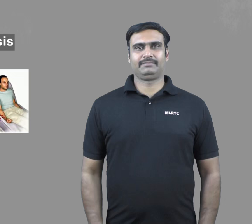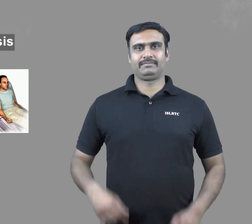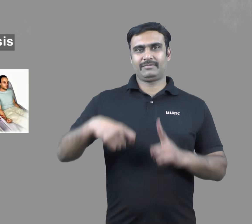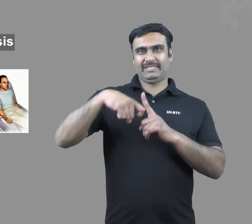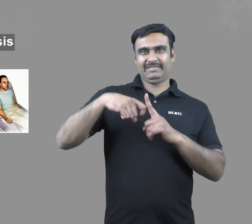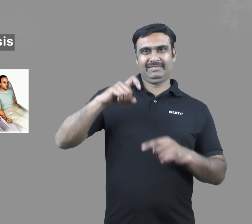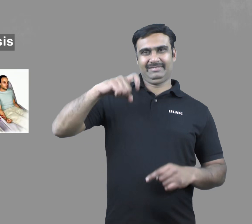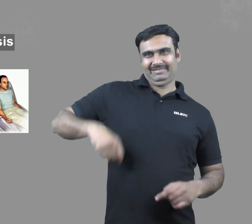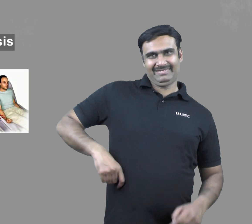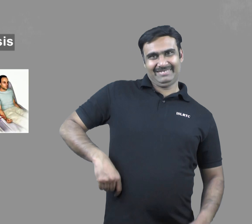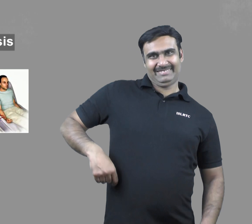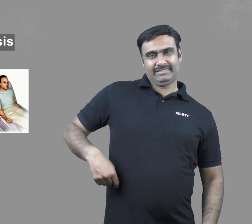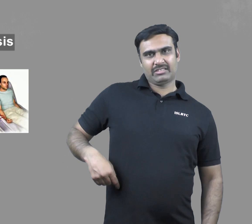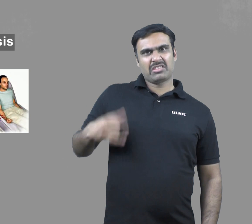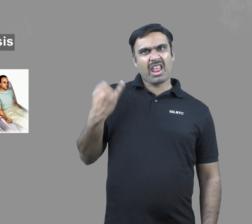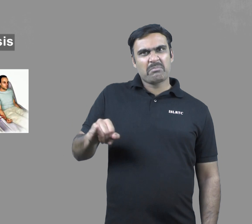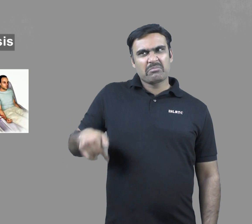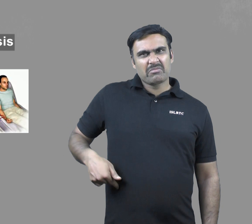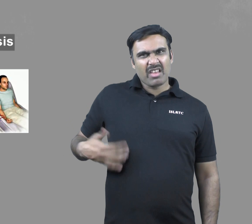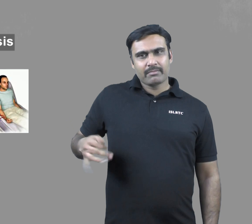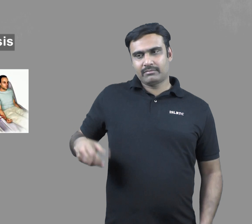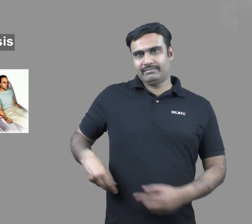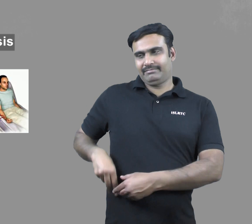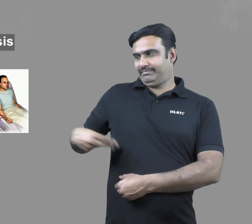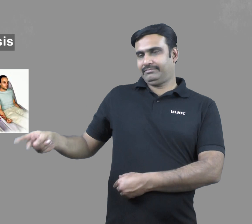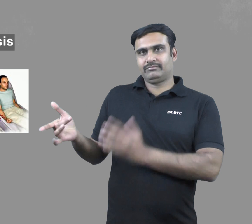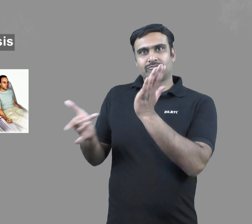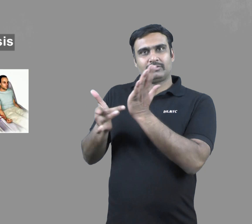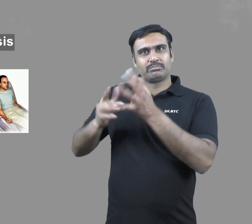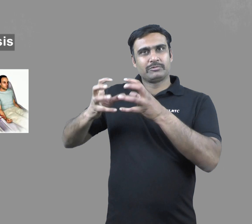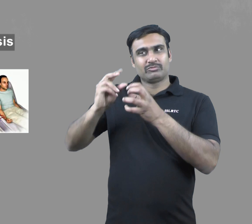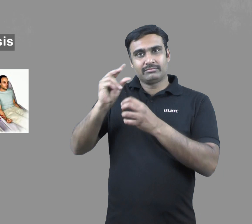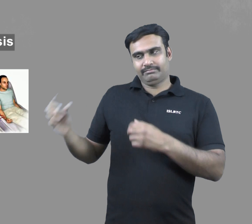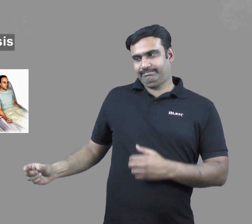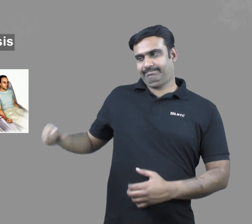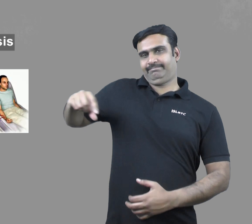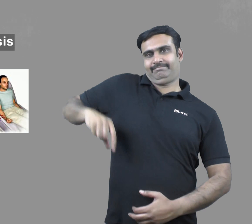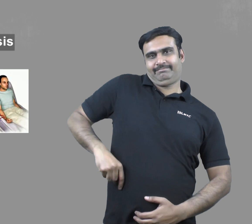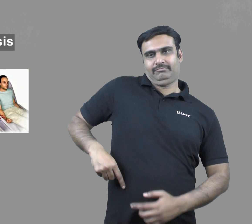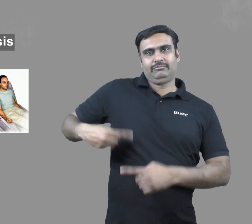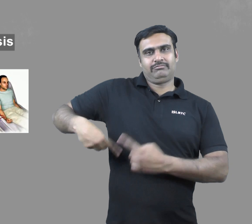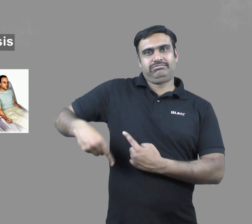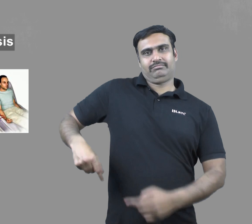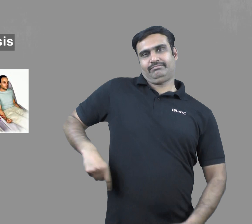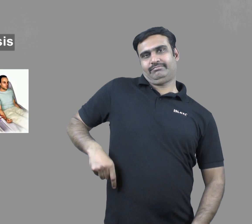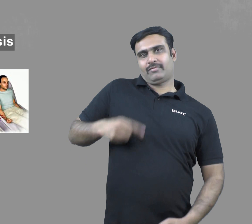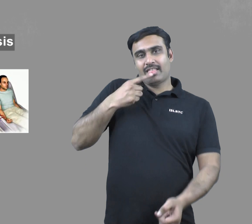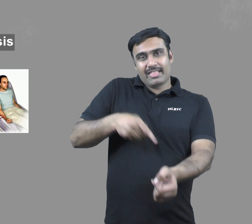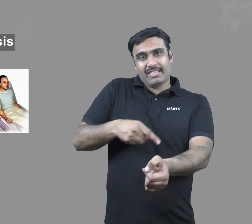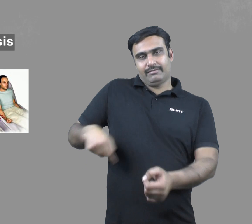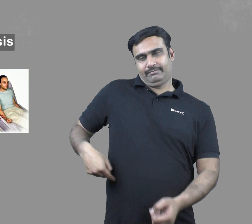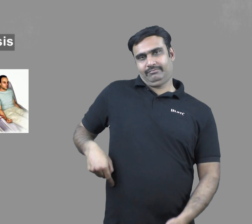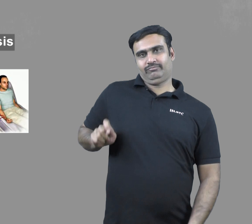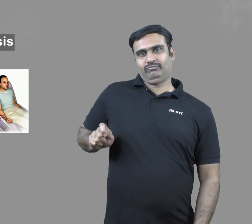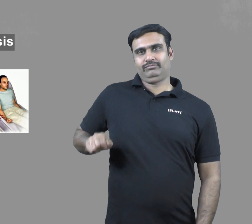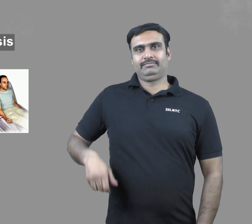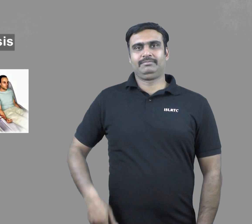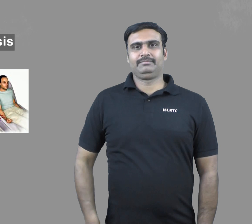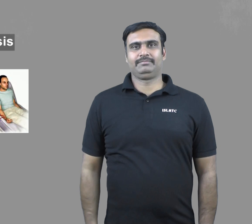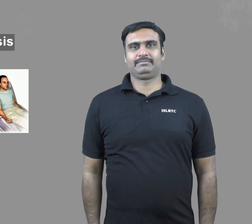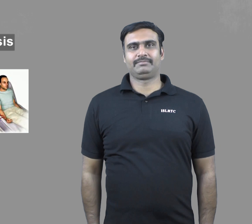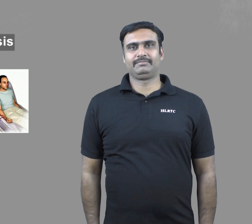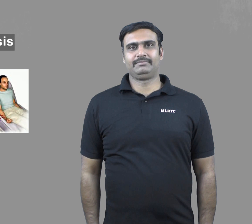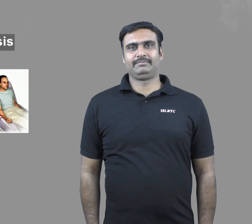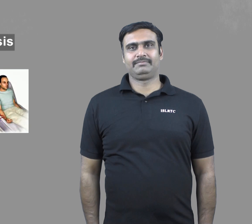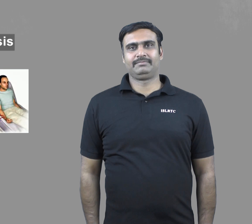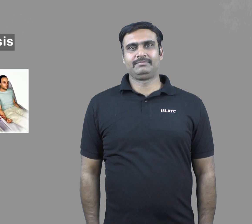Hemodialysis